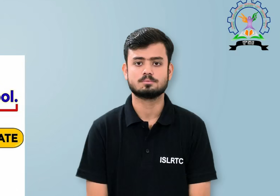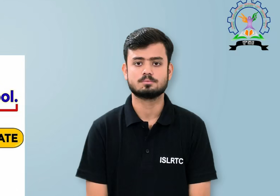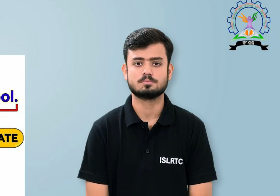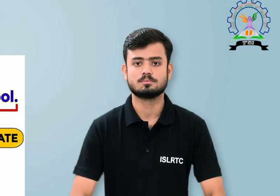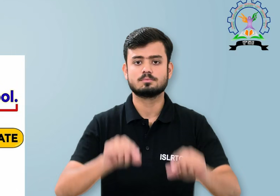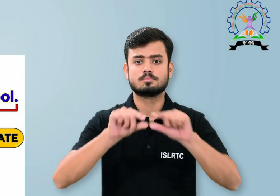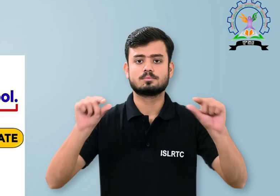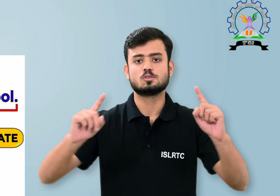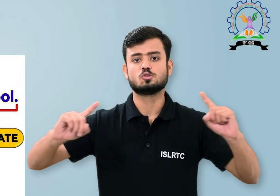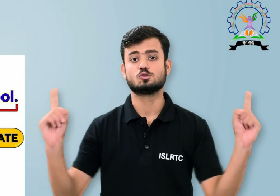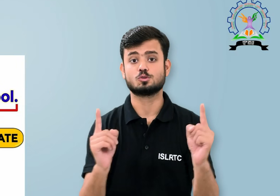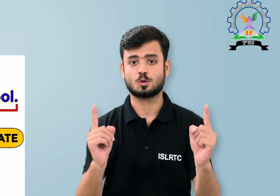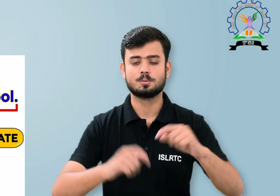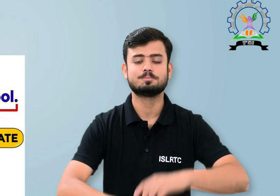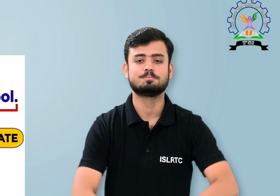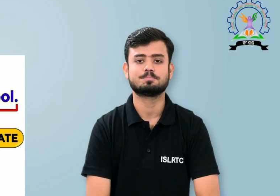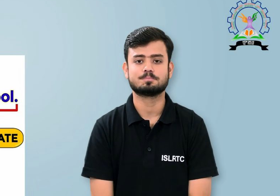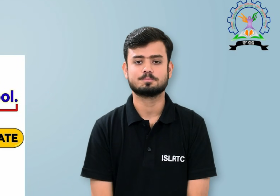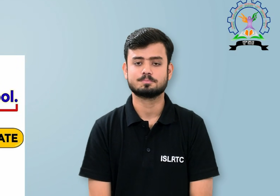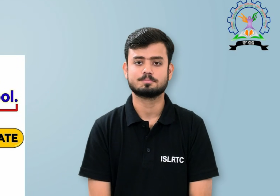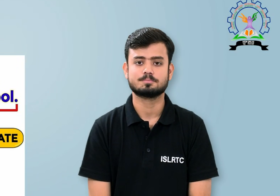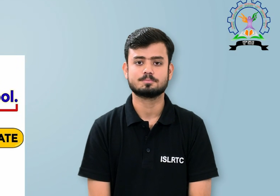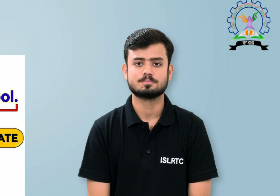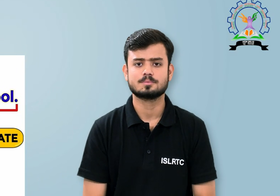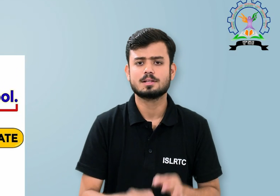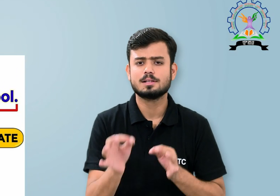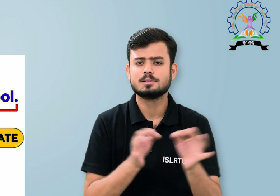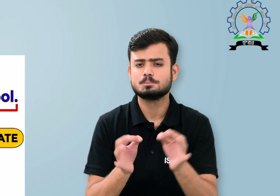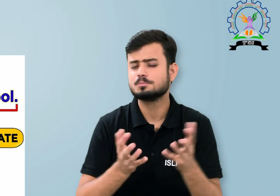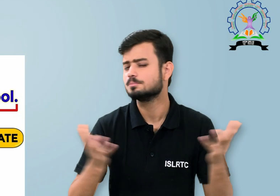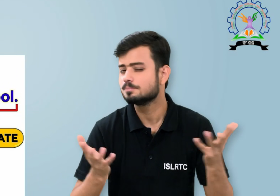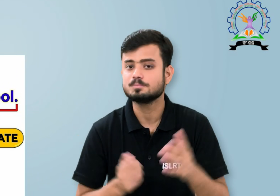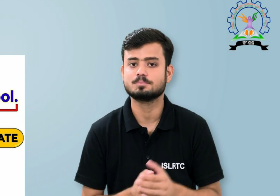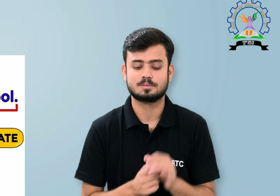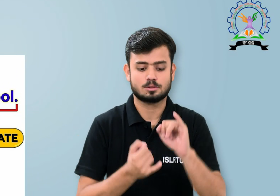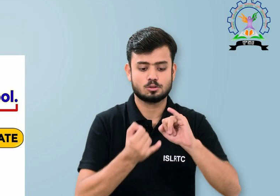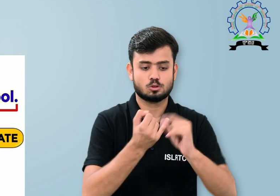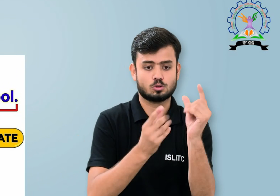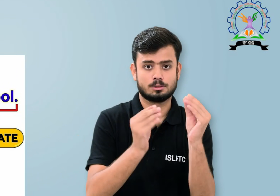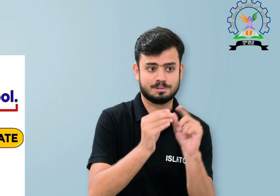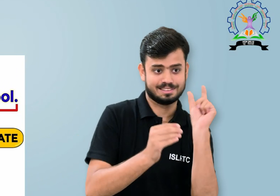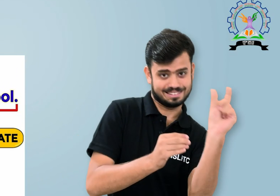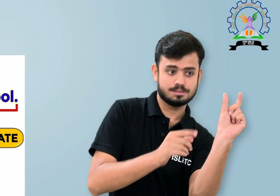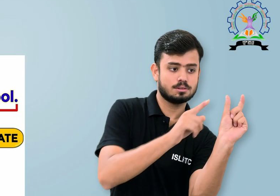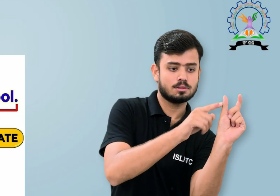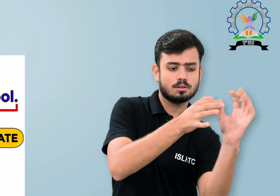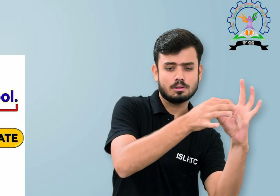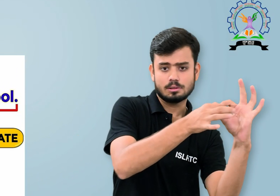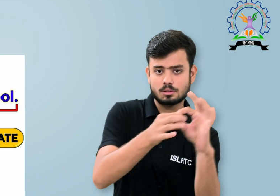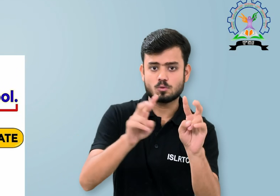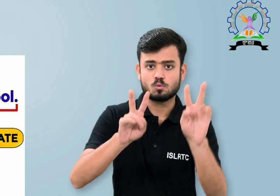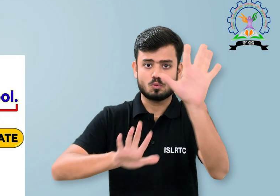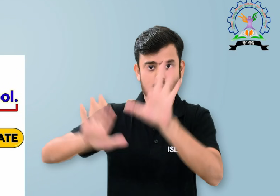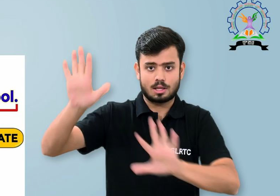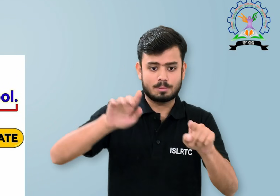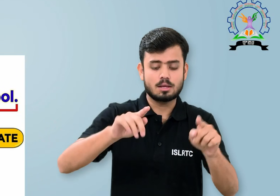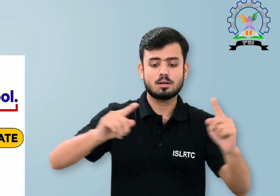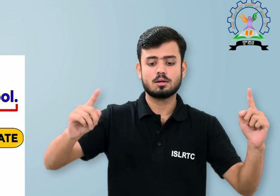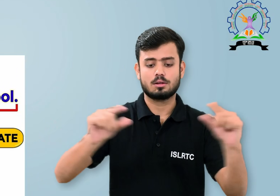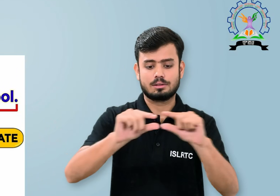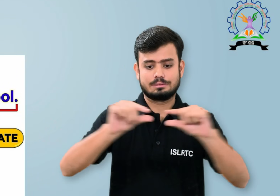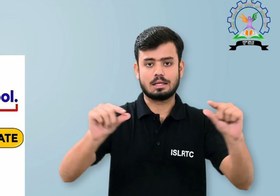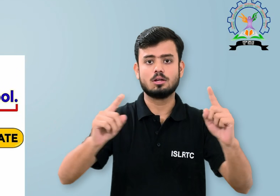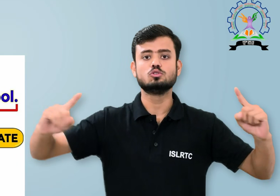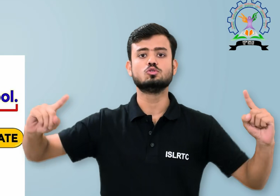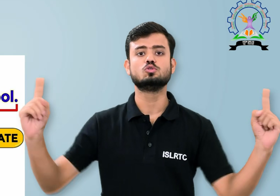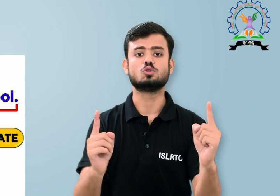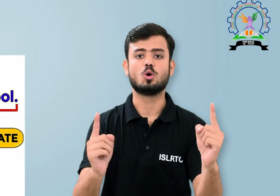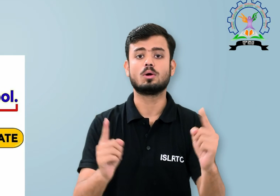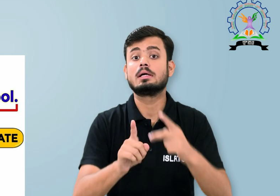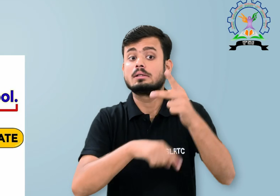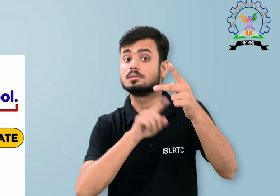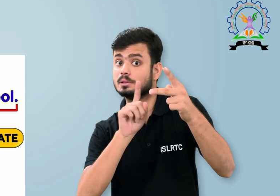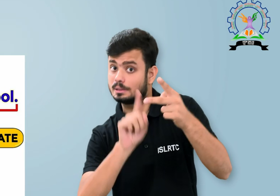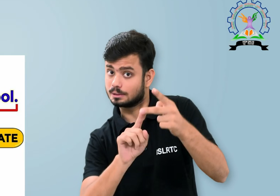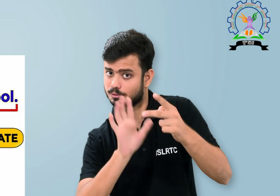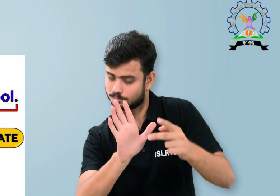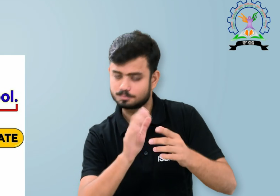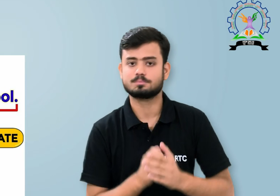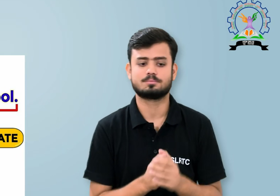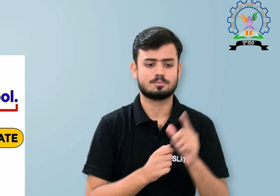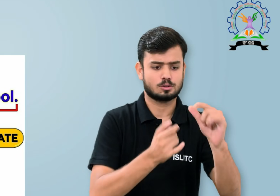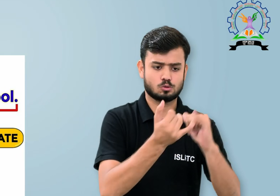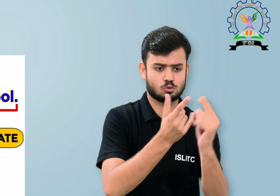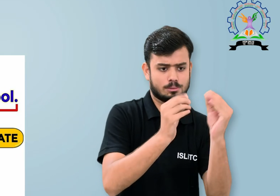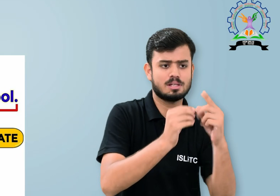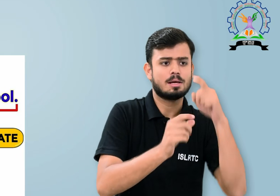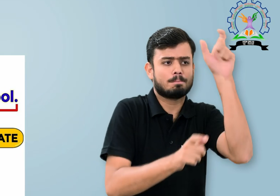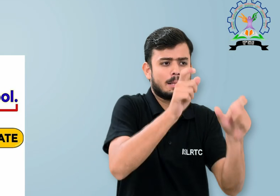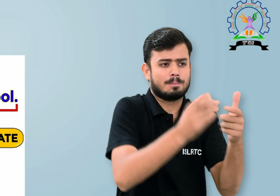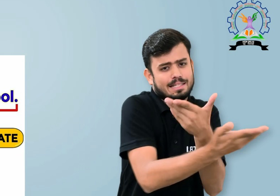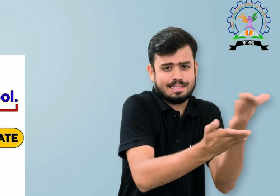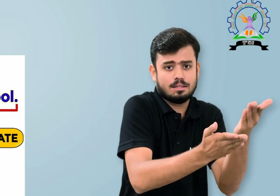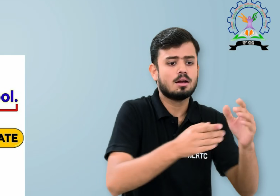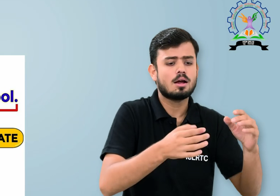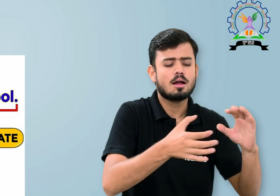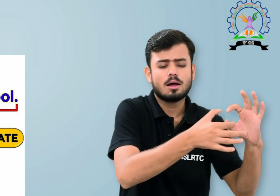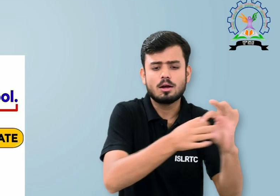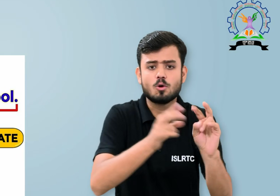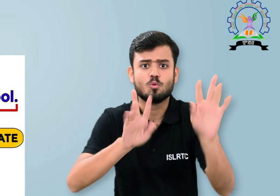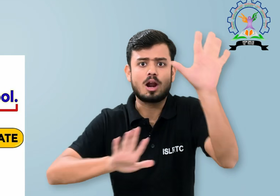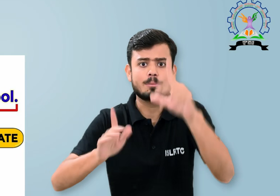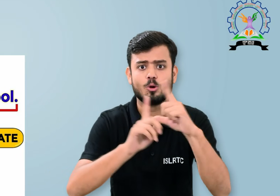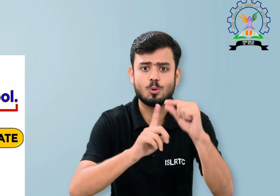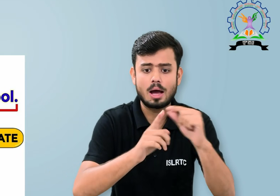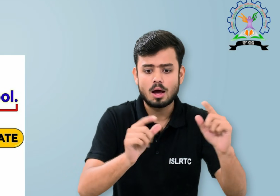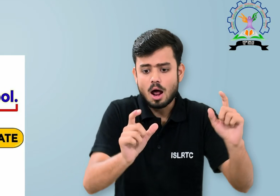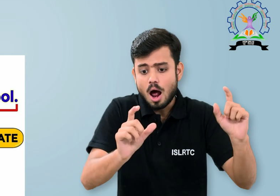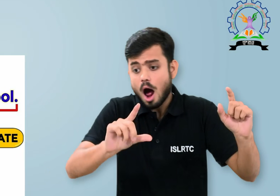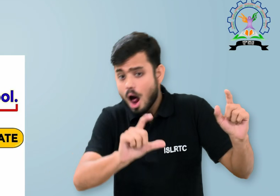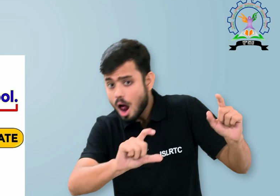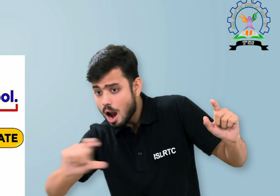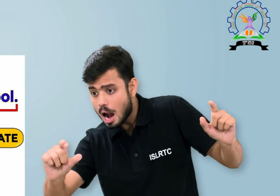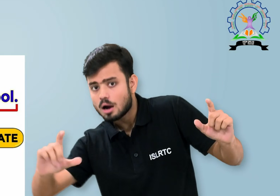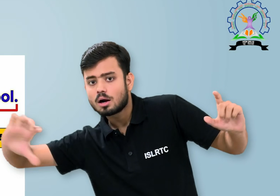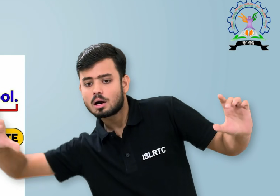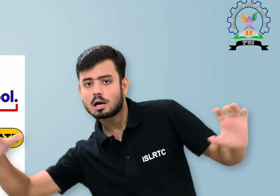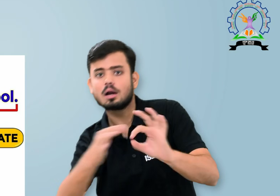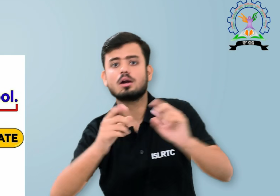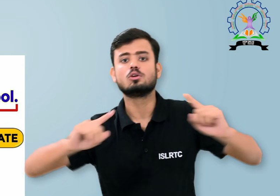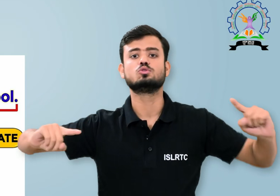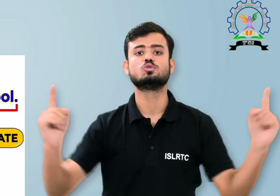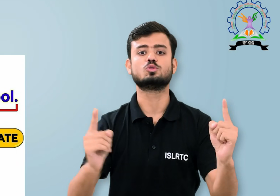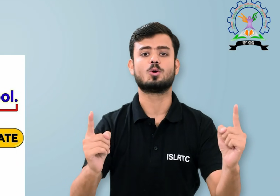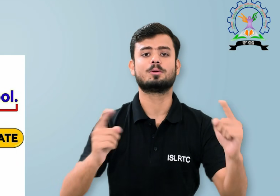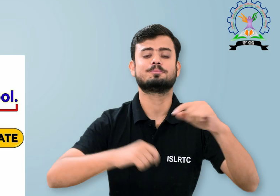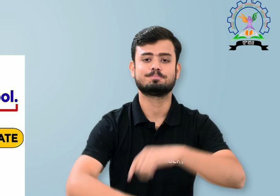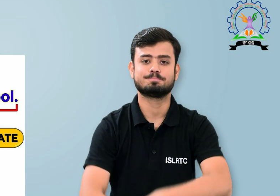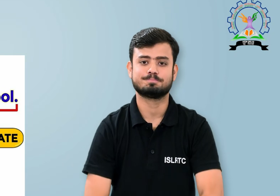Predicate The part of a sentence that tells something about the subject. The breakdown of a sentence into Subject and Predicate helps better understand the structure.